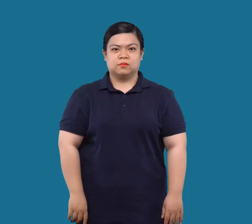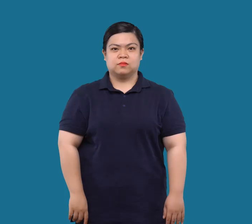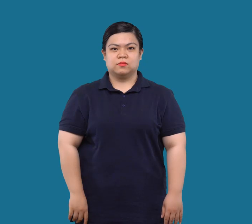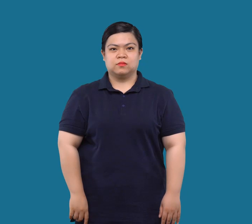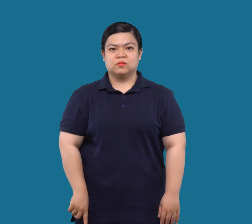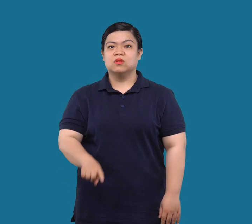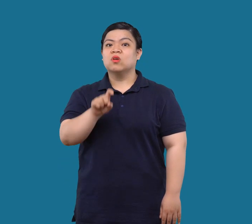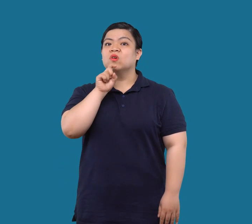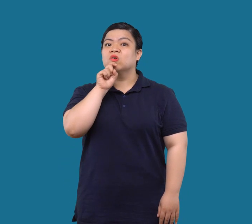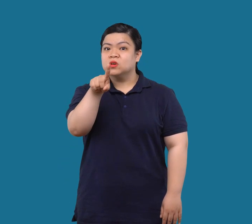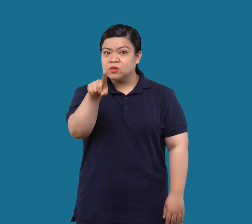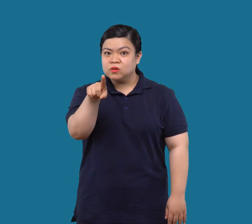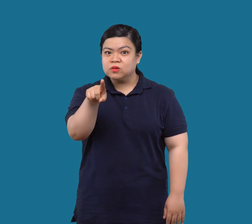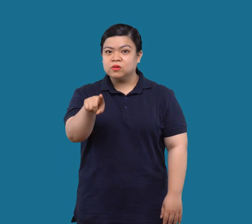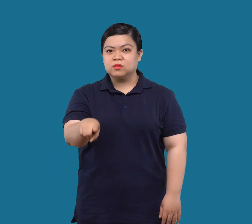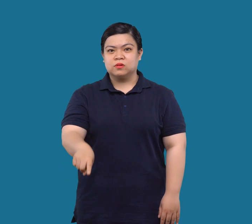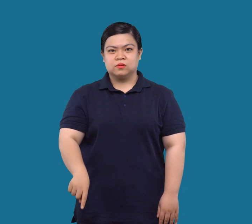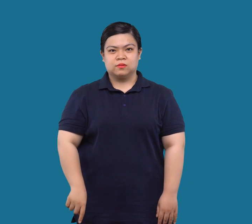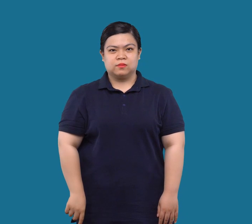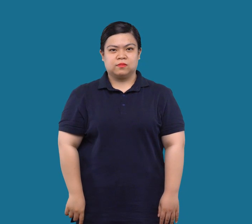hỏi